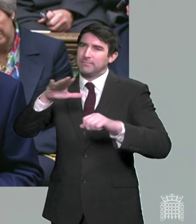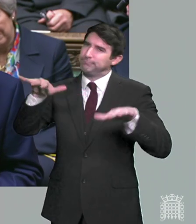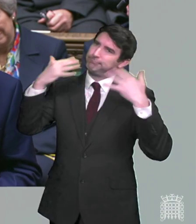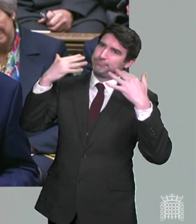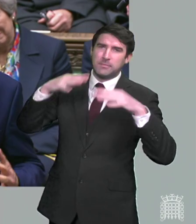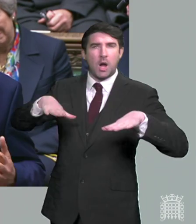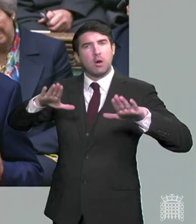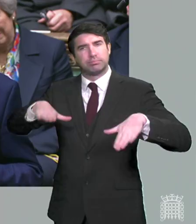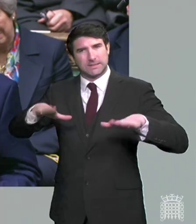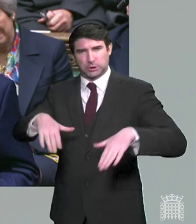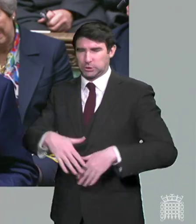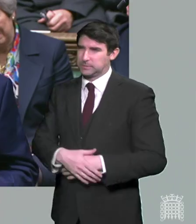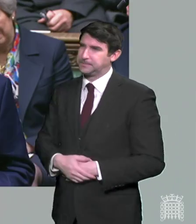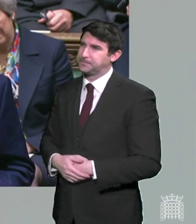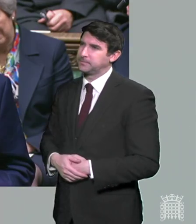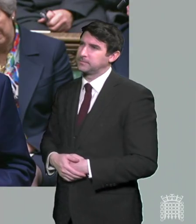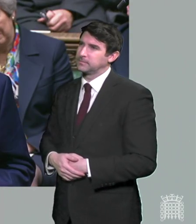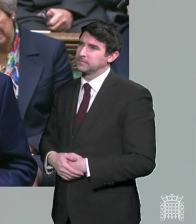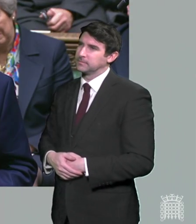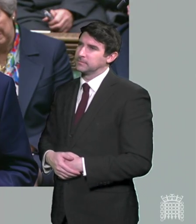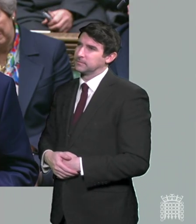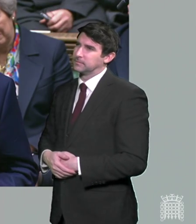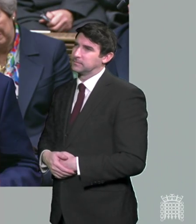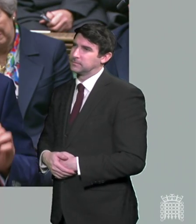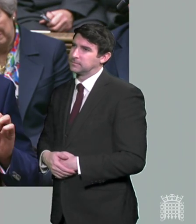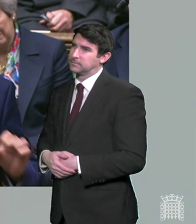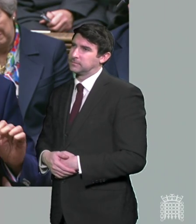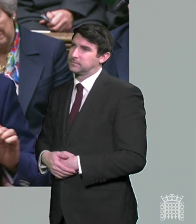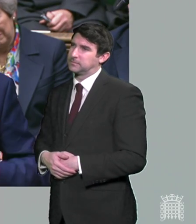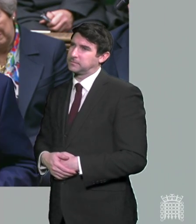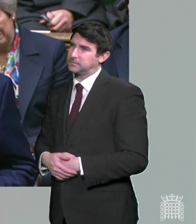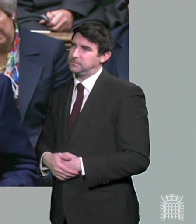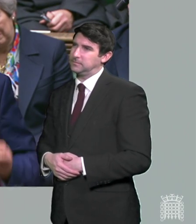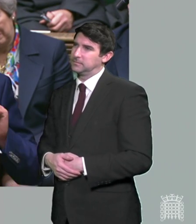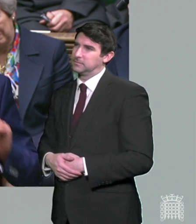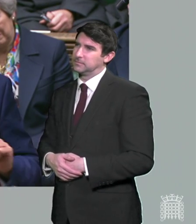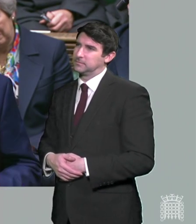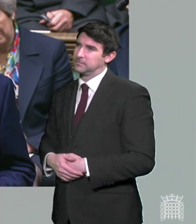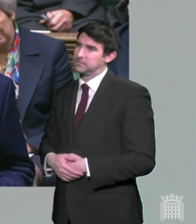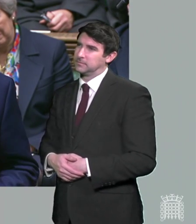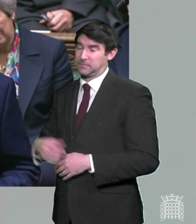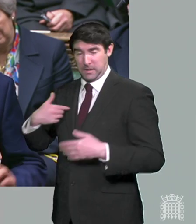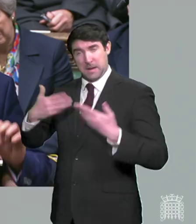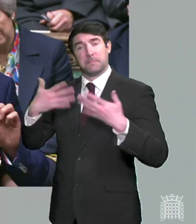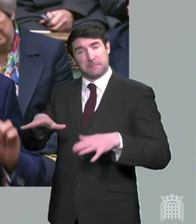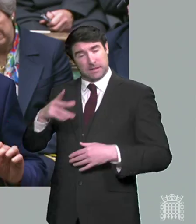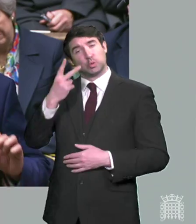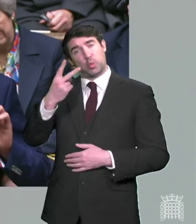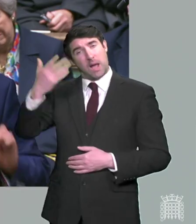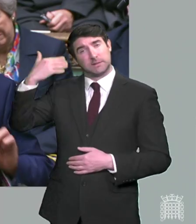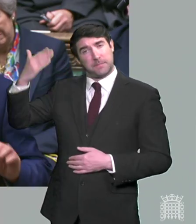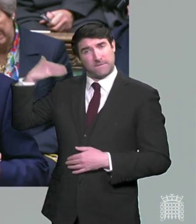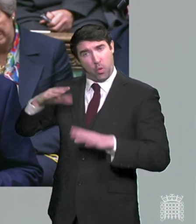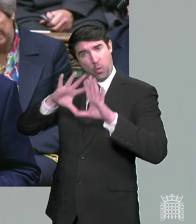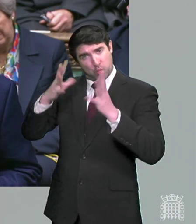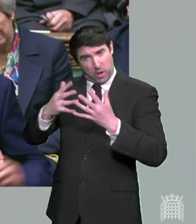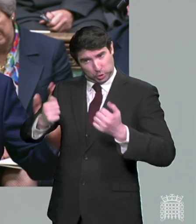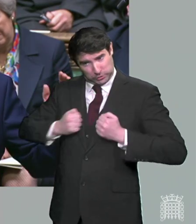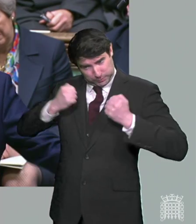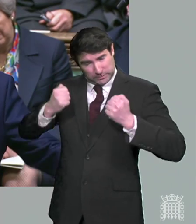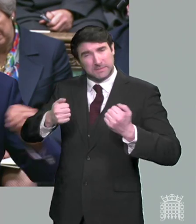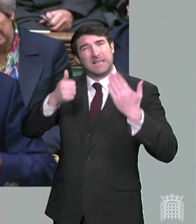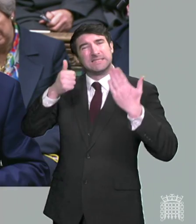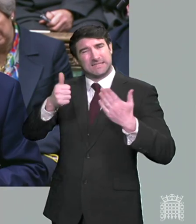Burghley has a formidable track record of success, having previously hosted two world championships and six European championships.